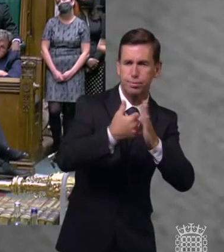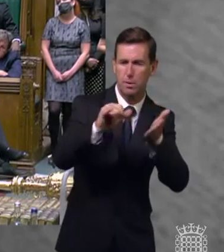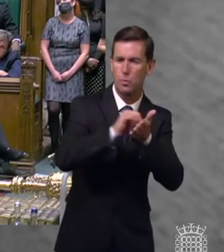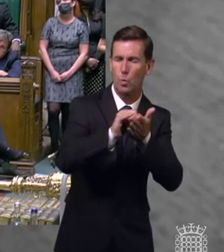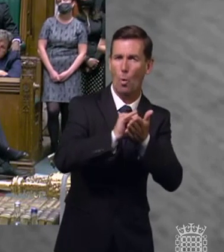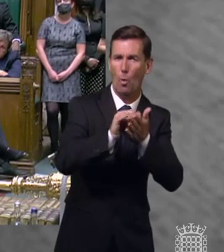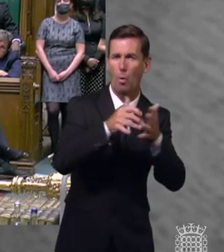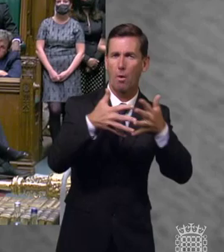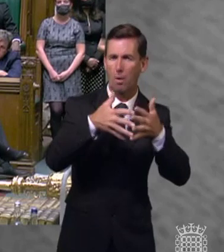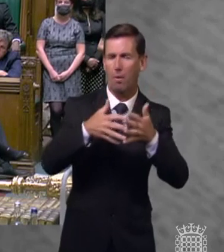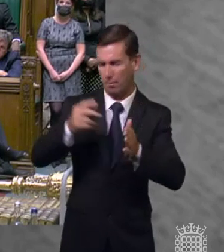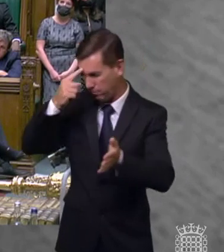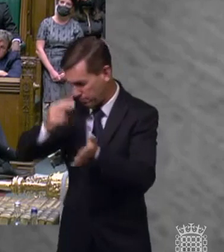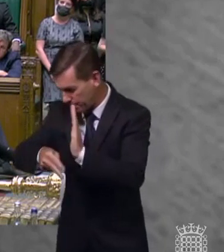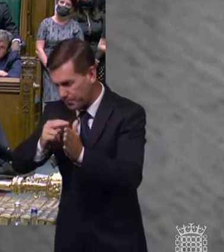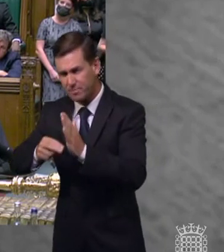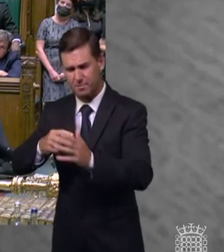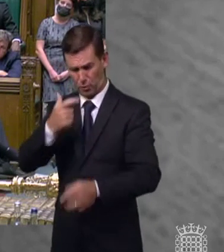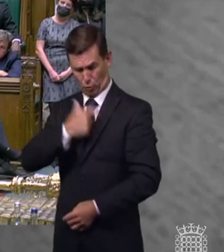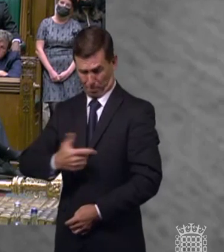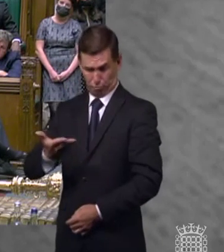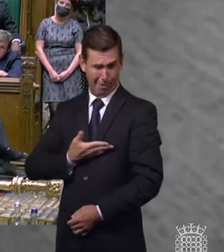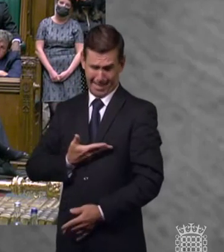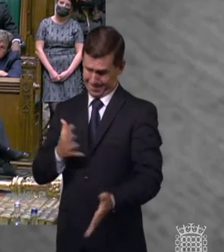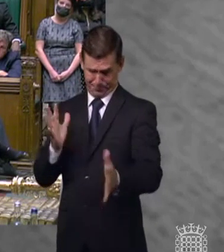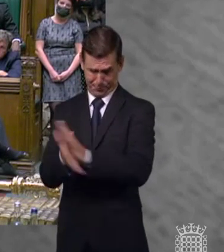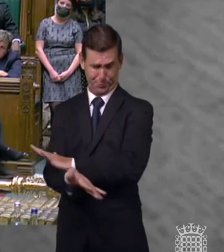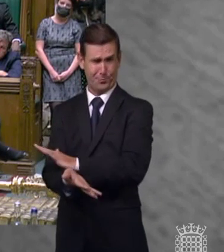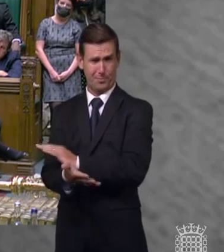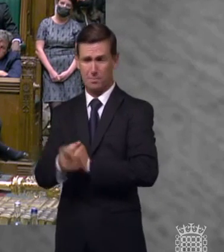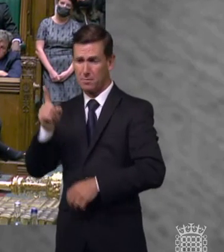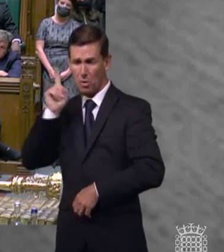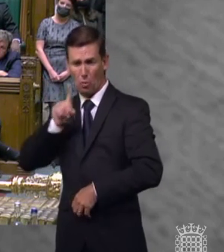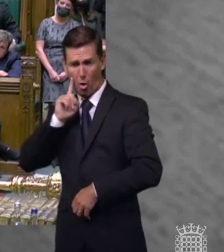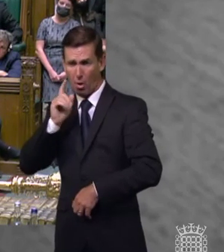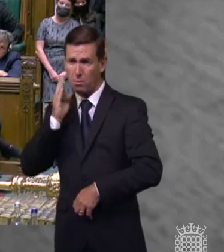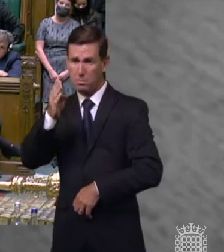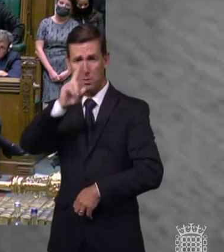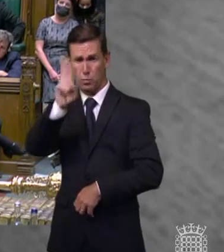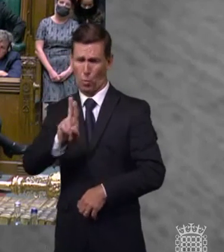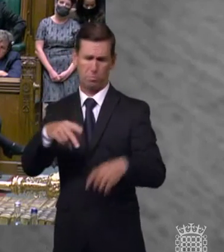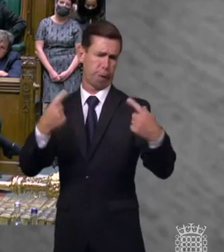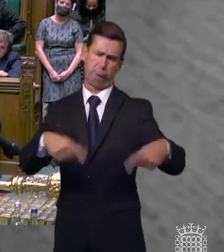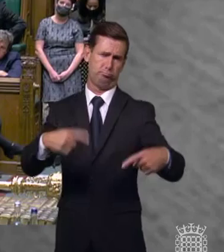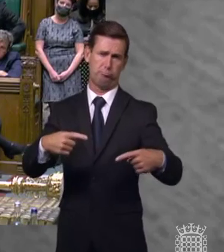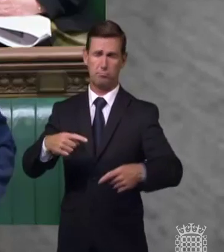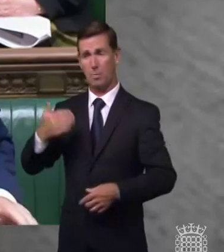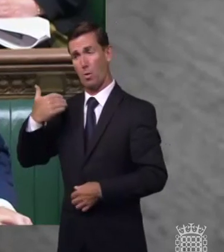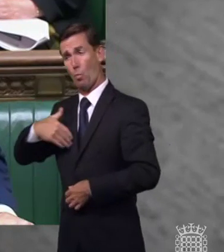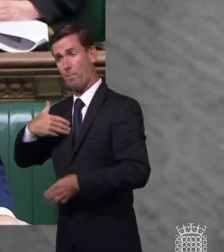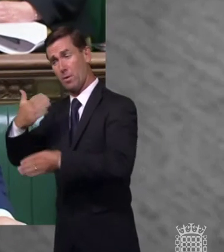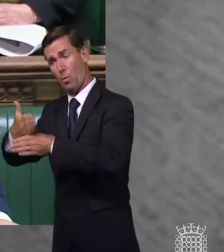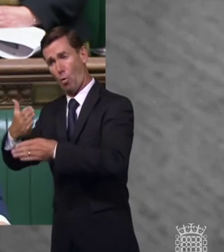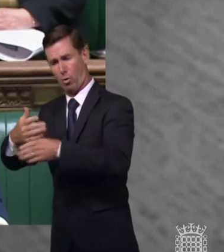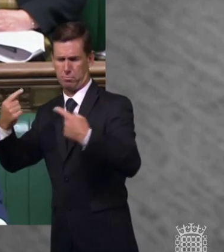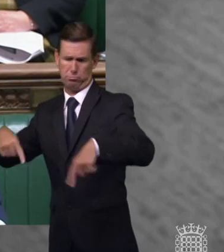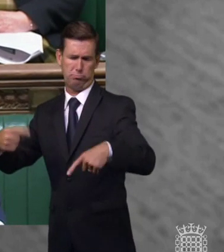There were widespread human rights abuses, girls were denied an education, women could not work and being gay was punishable